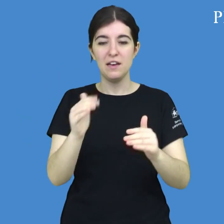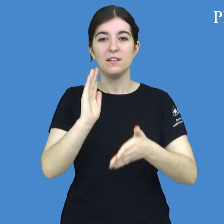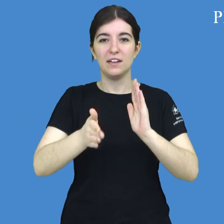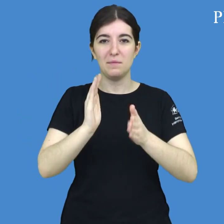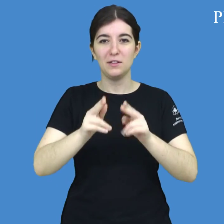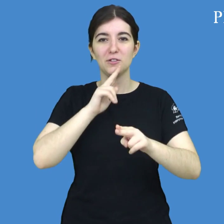terapia